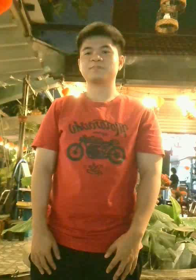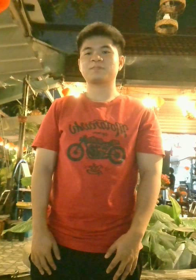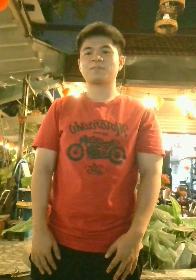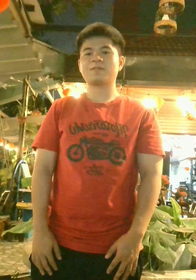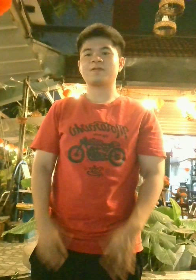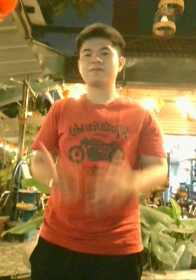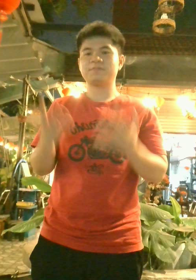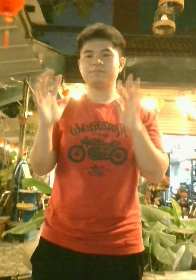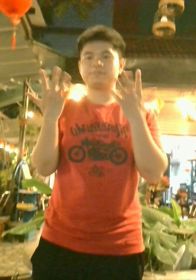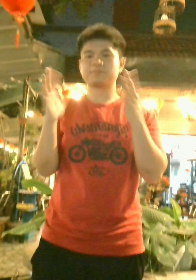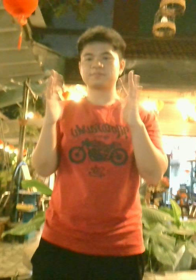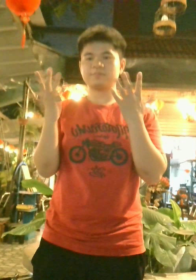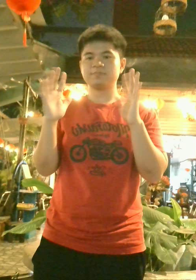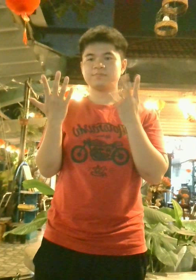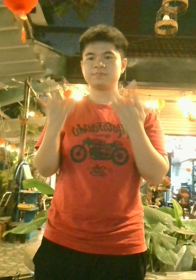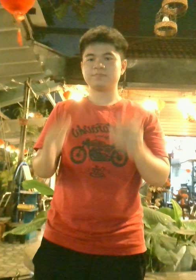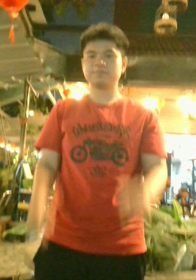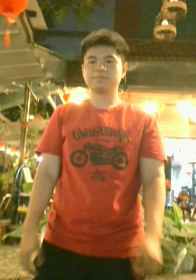vui mừng